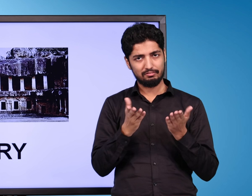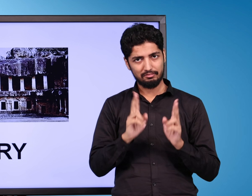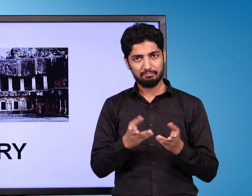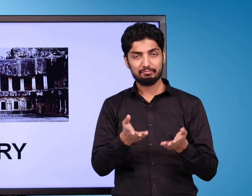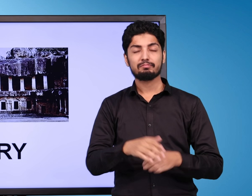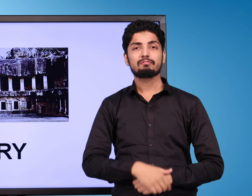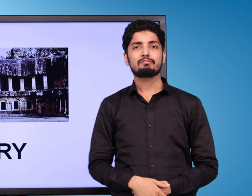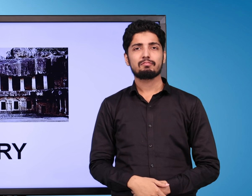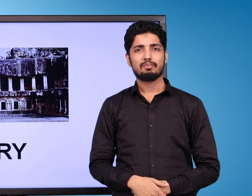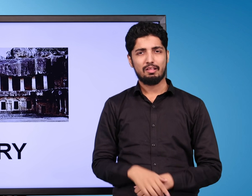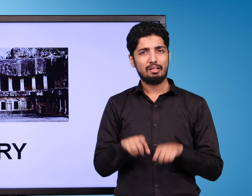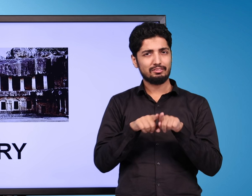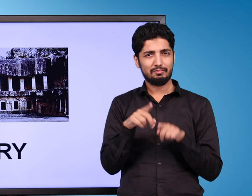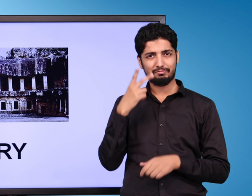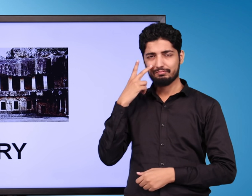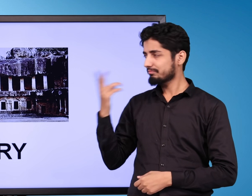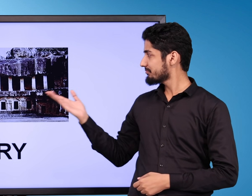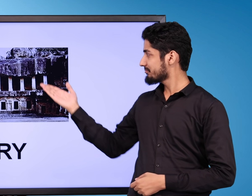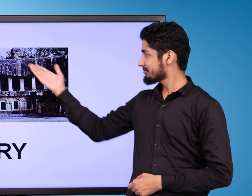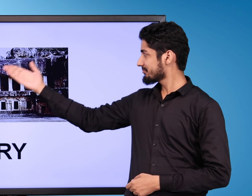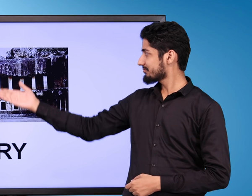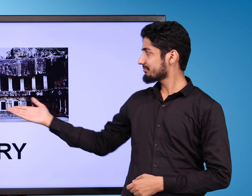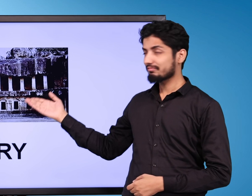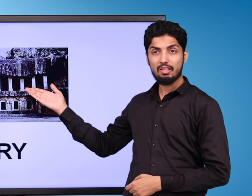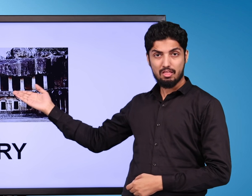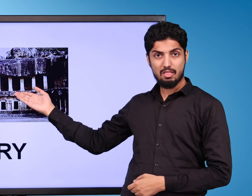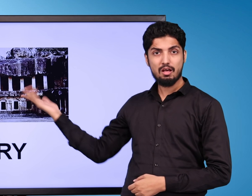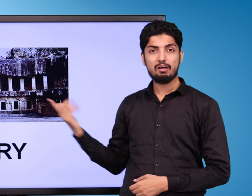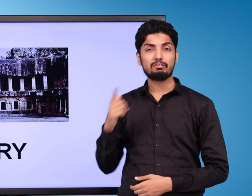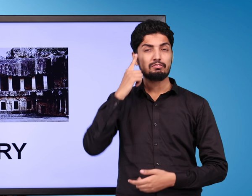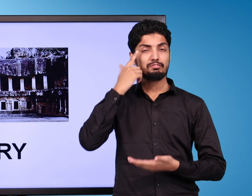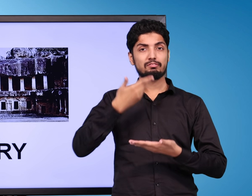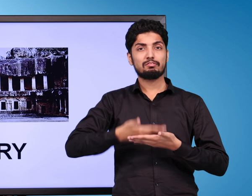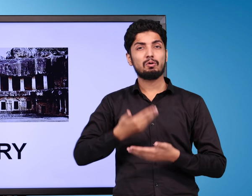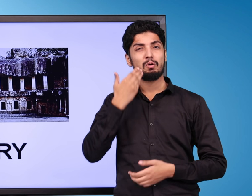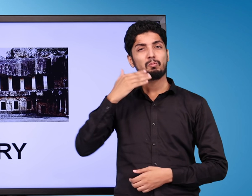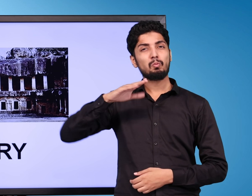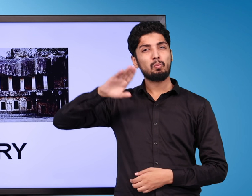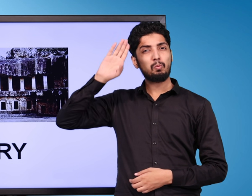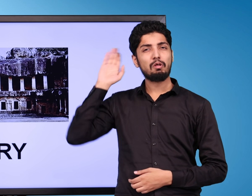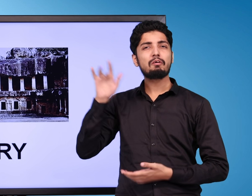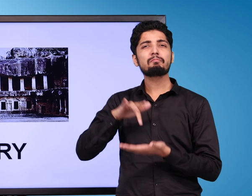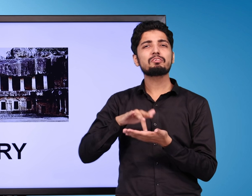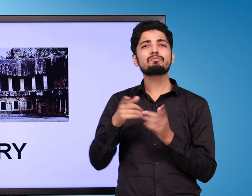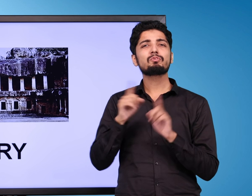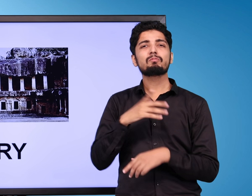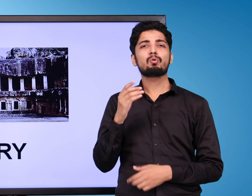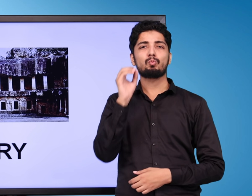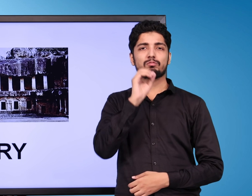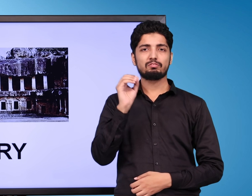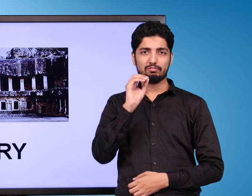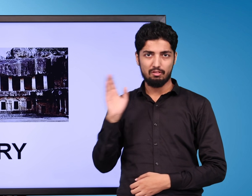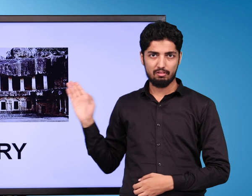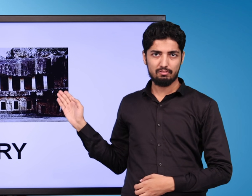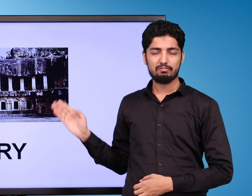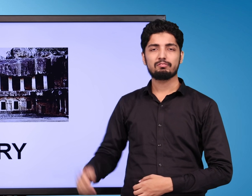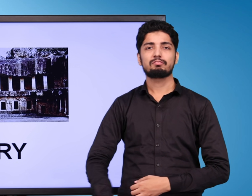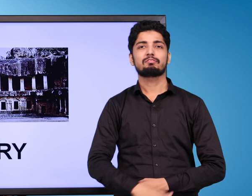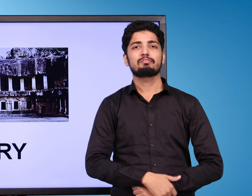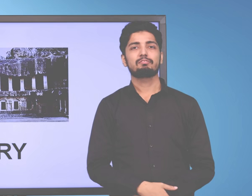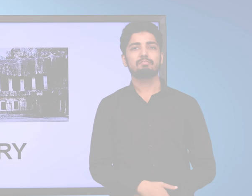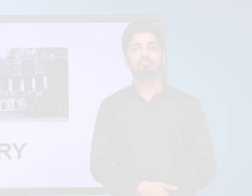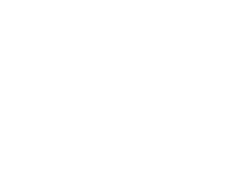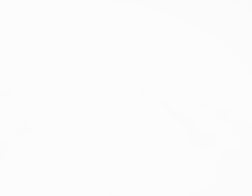For example, this picture shows an old Jaina monastery in Orissa